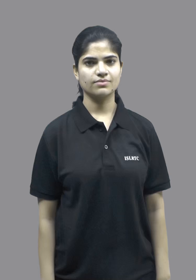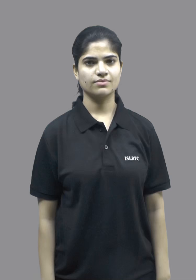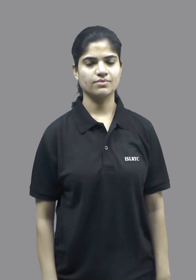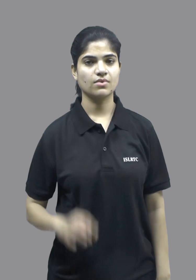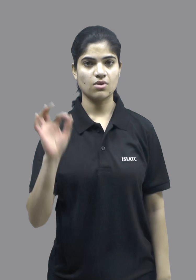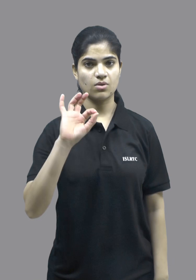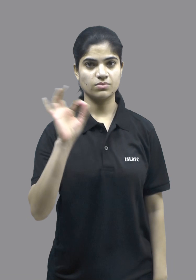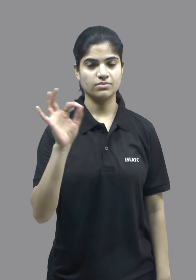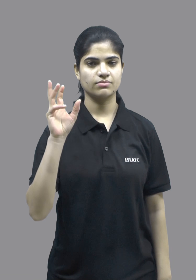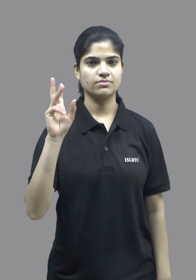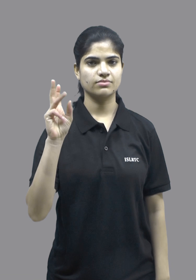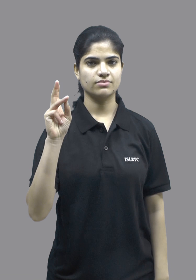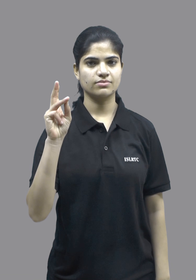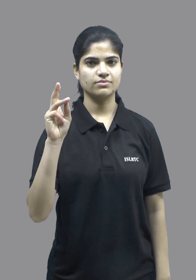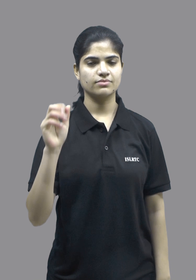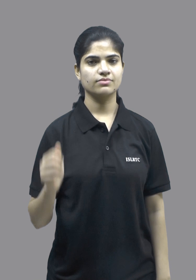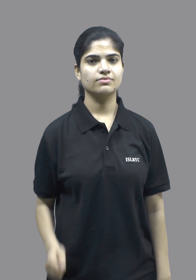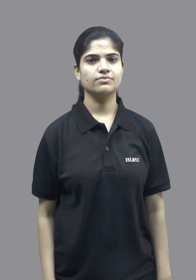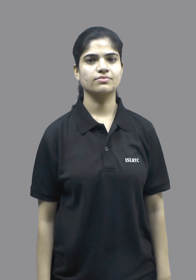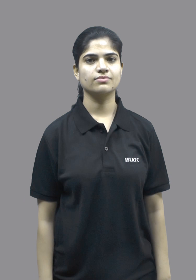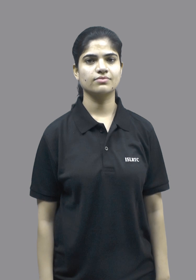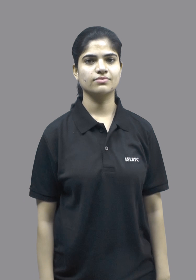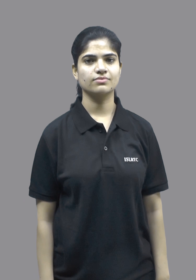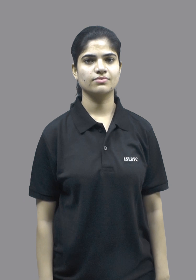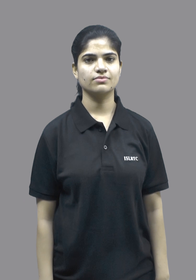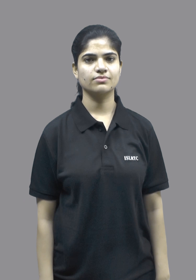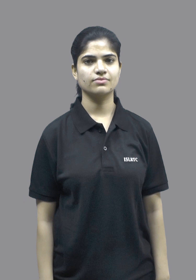Clerk